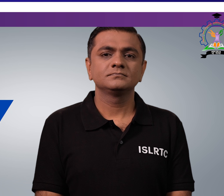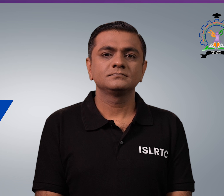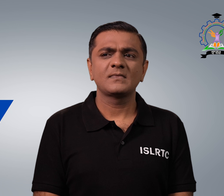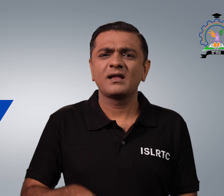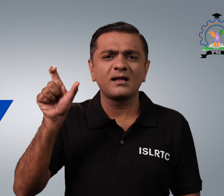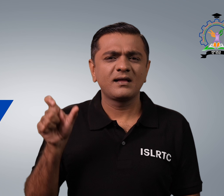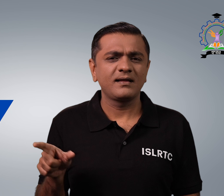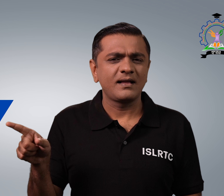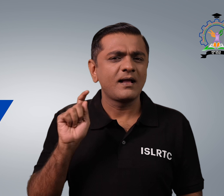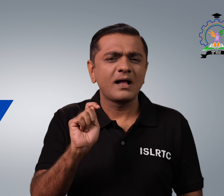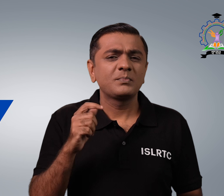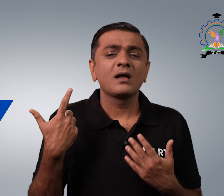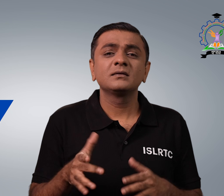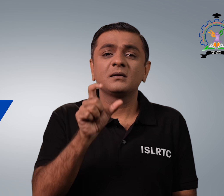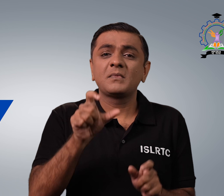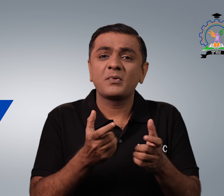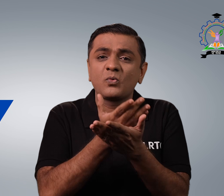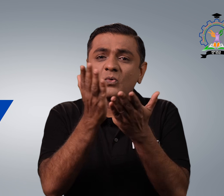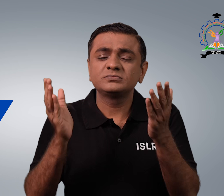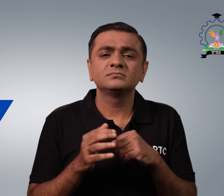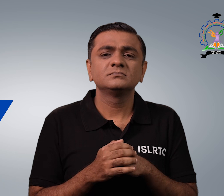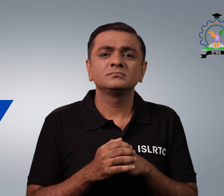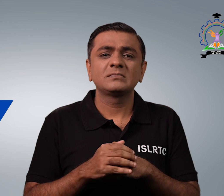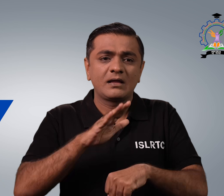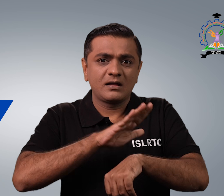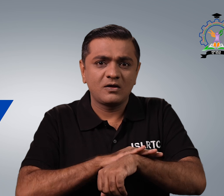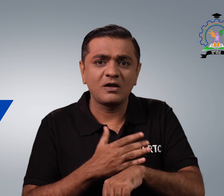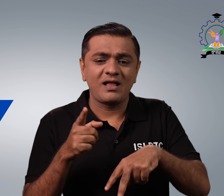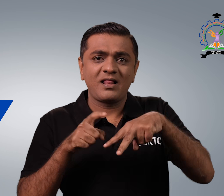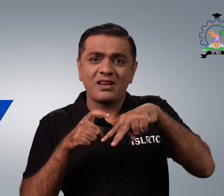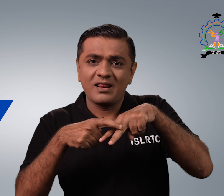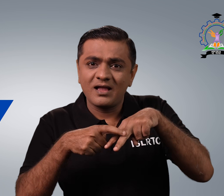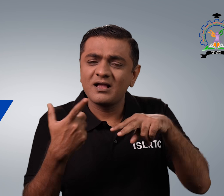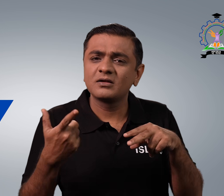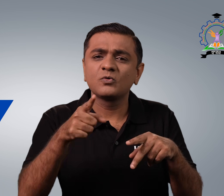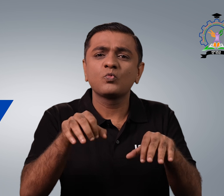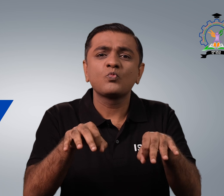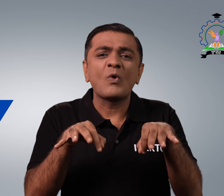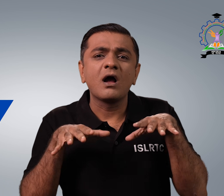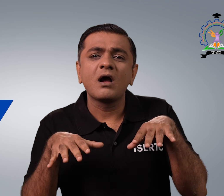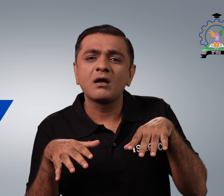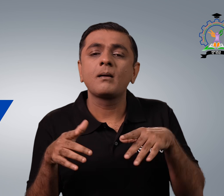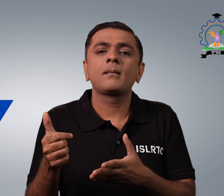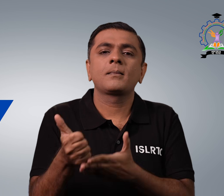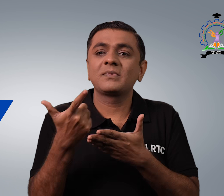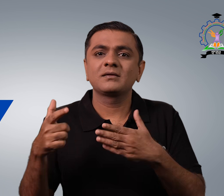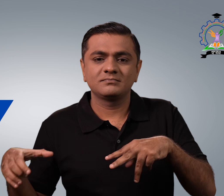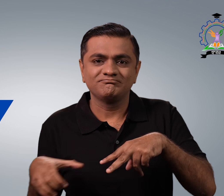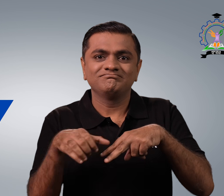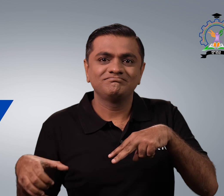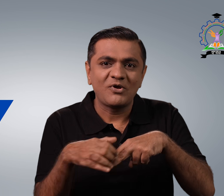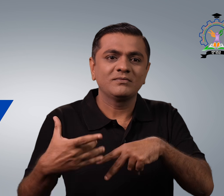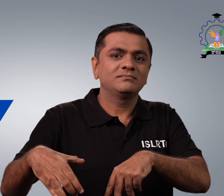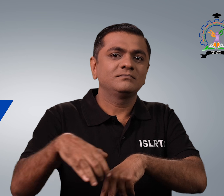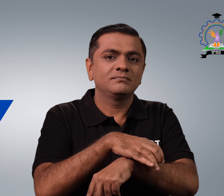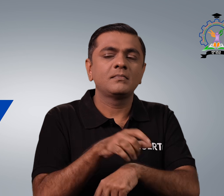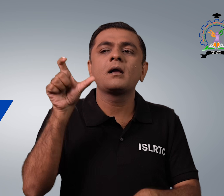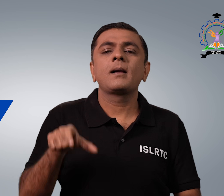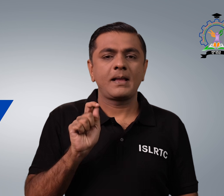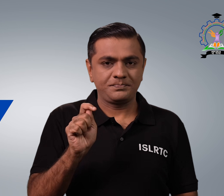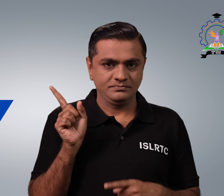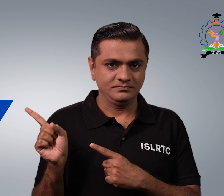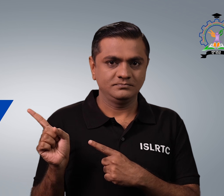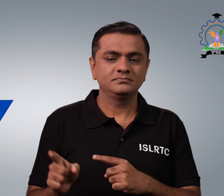An orthotist is a professional who fits braces, and splints to help people with problems like difficulty in walking or standing.